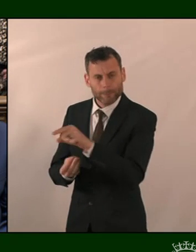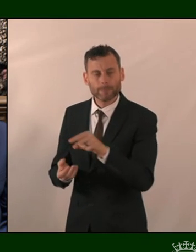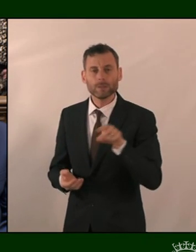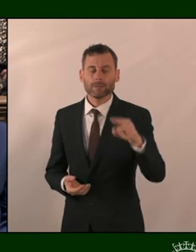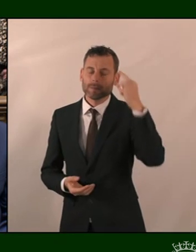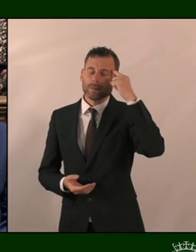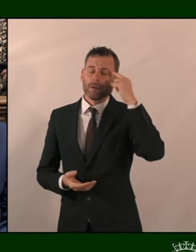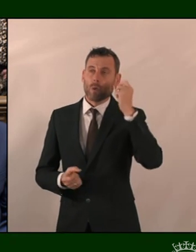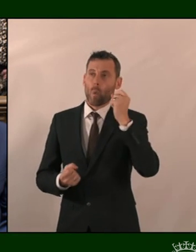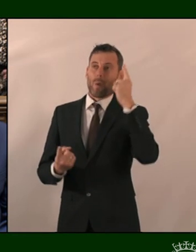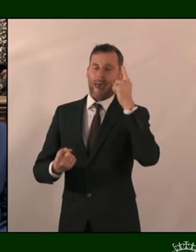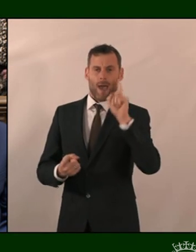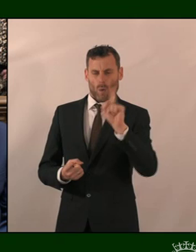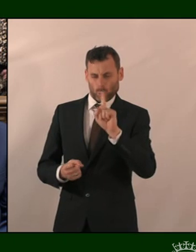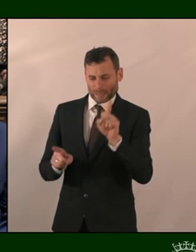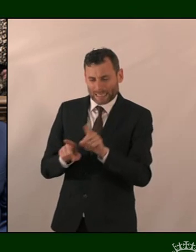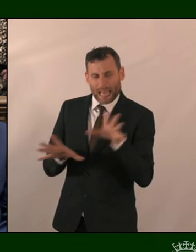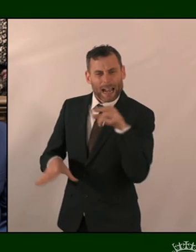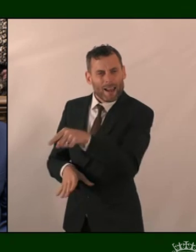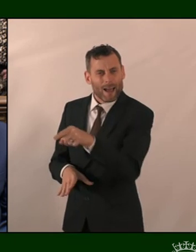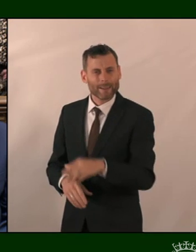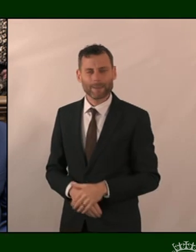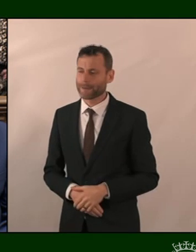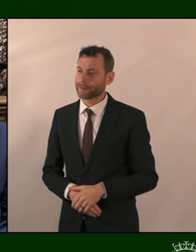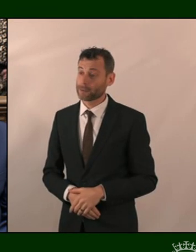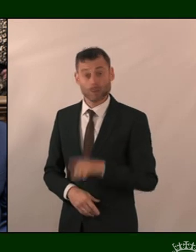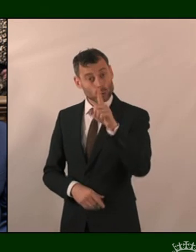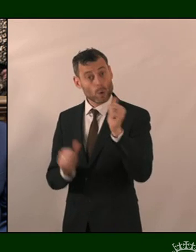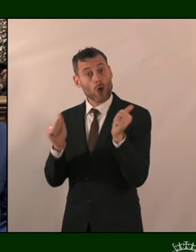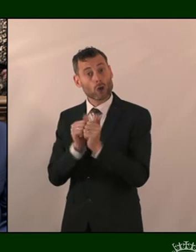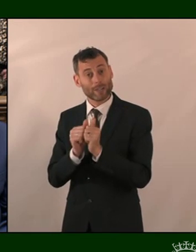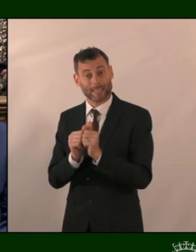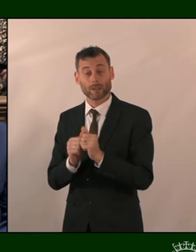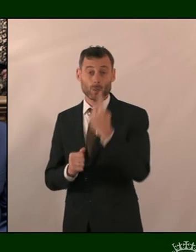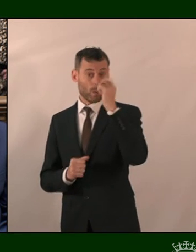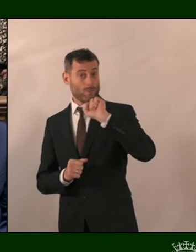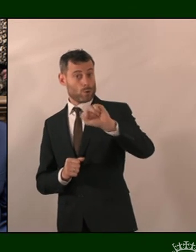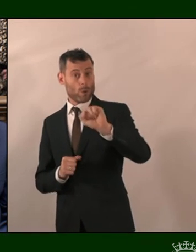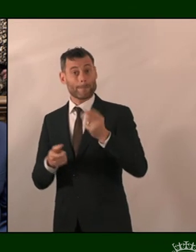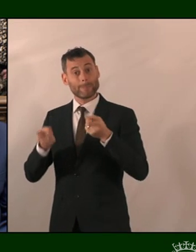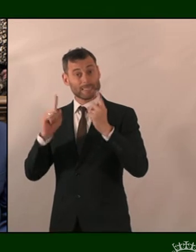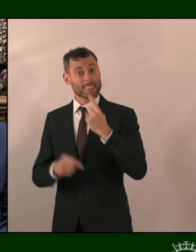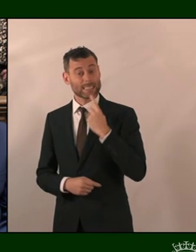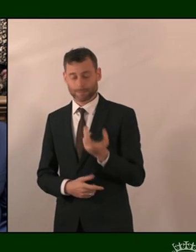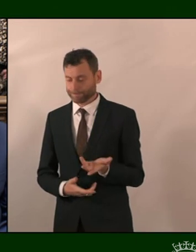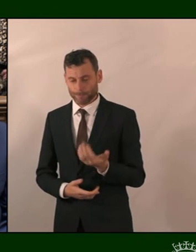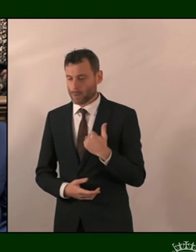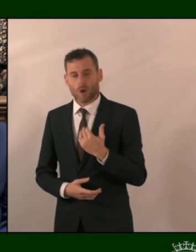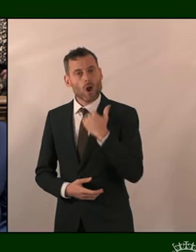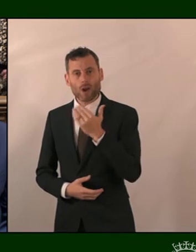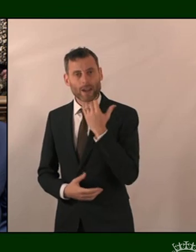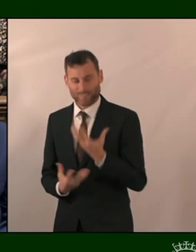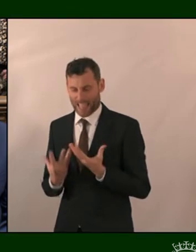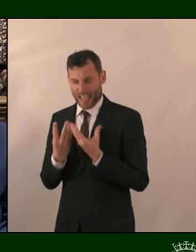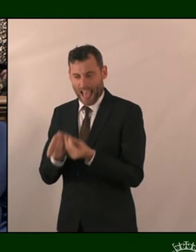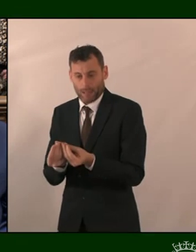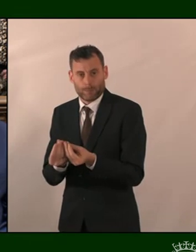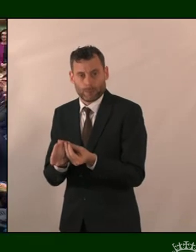Does he agree with his honourable Friend the Member for Shipley, who said the Government have done “precious little” to stop the floods happening again?